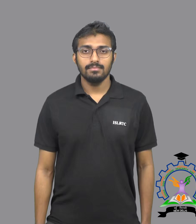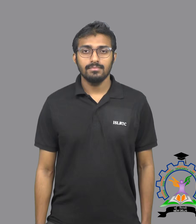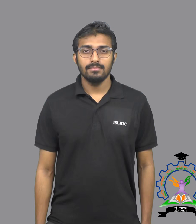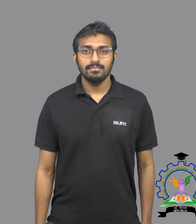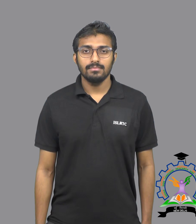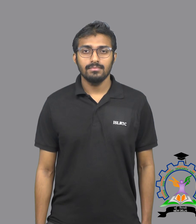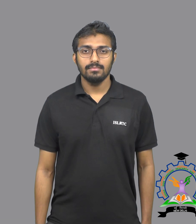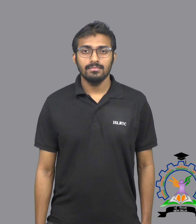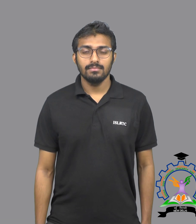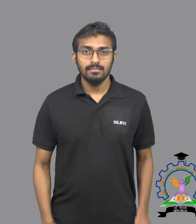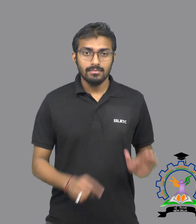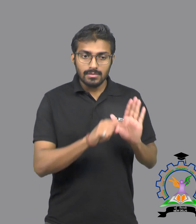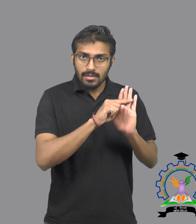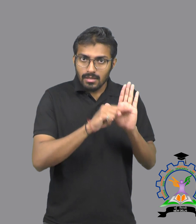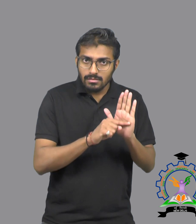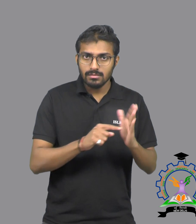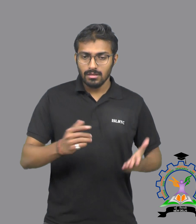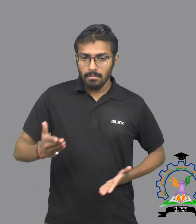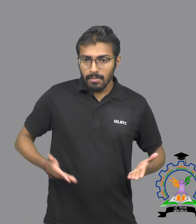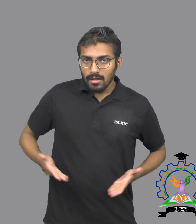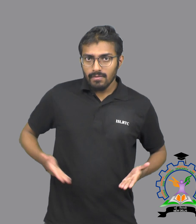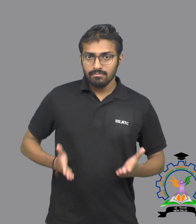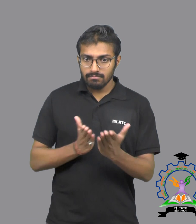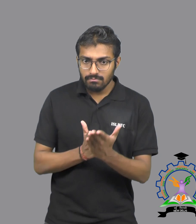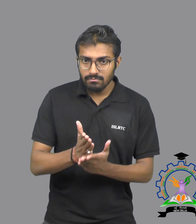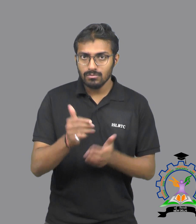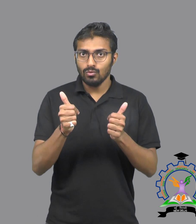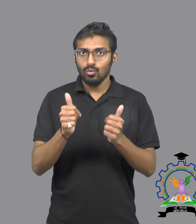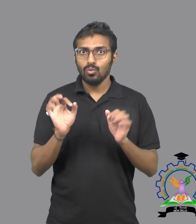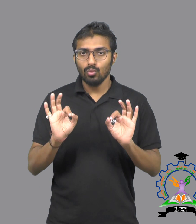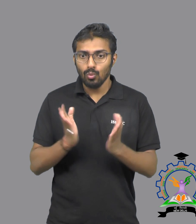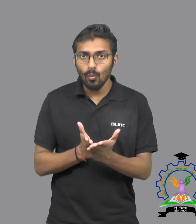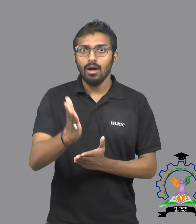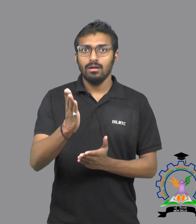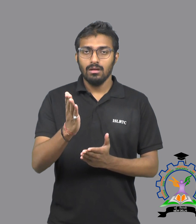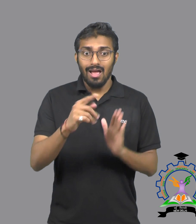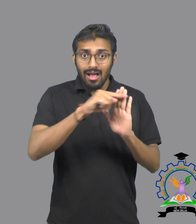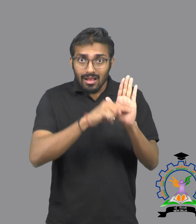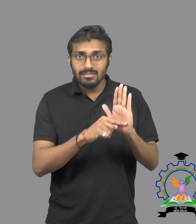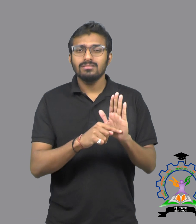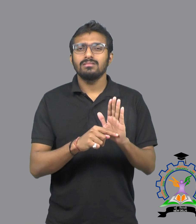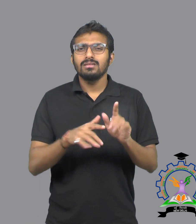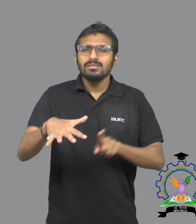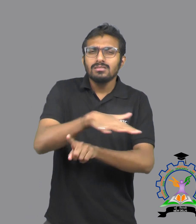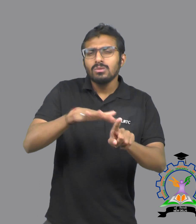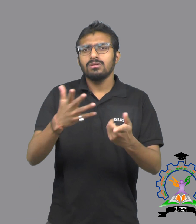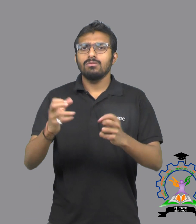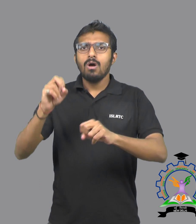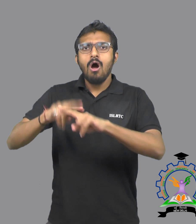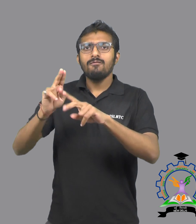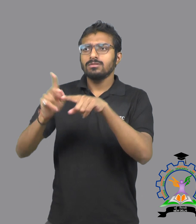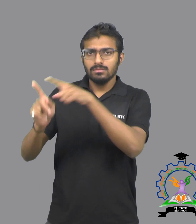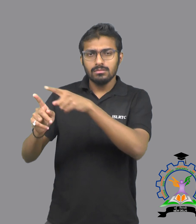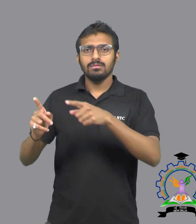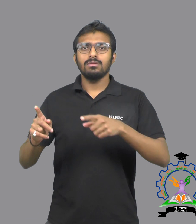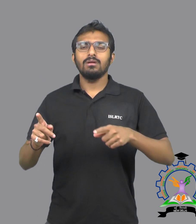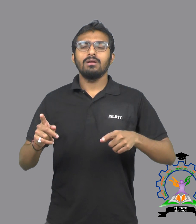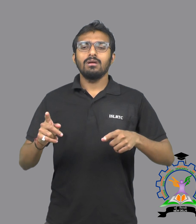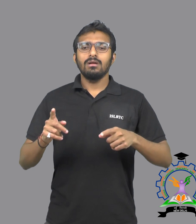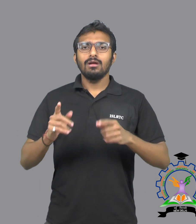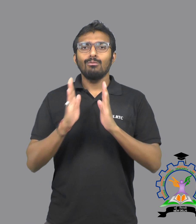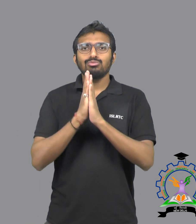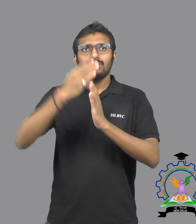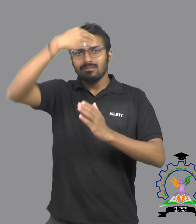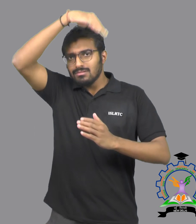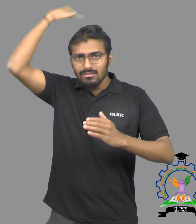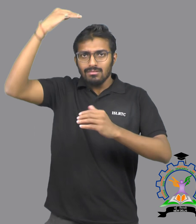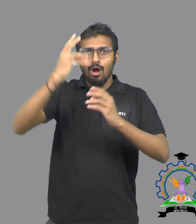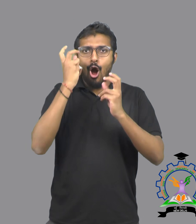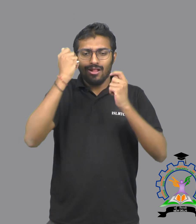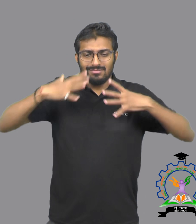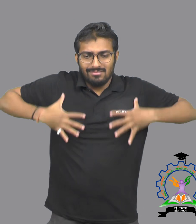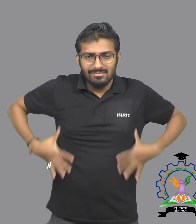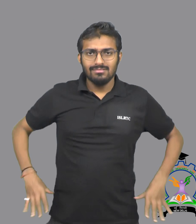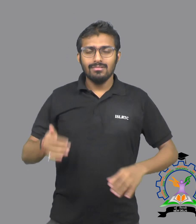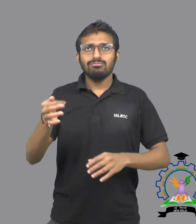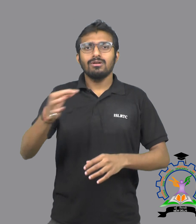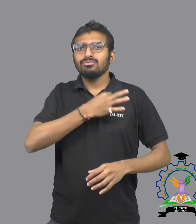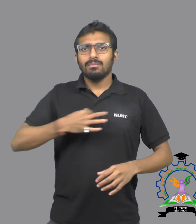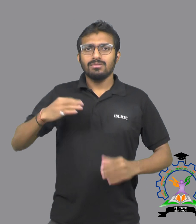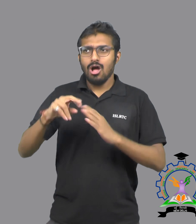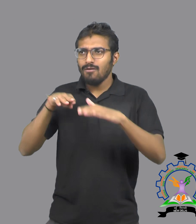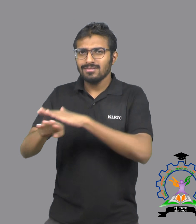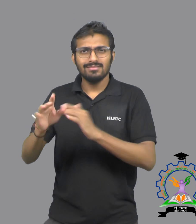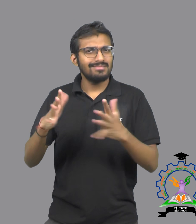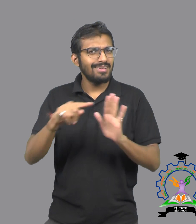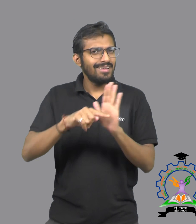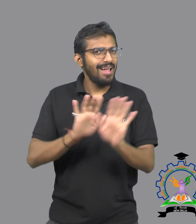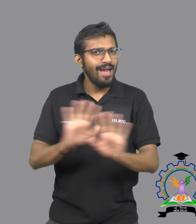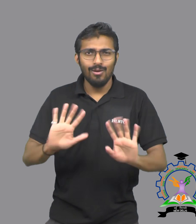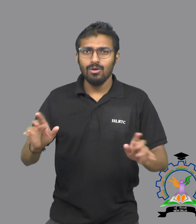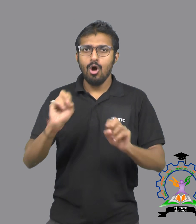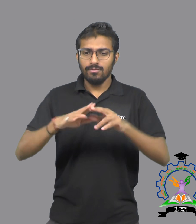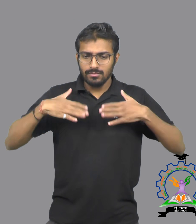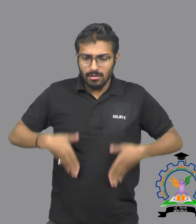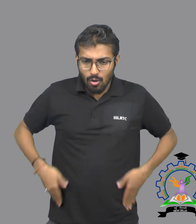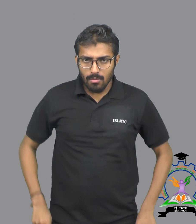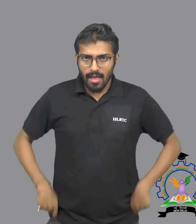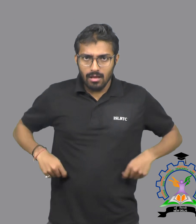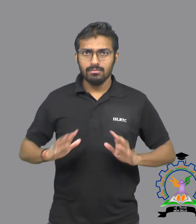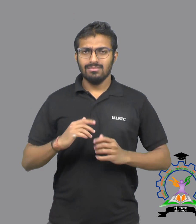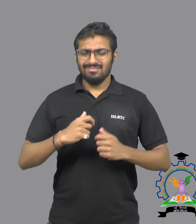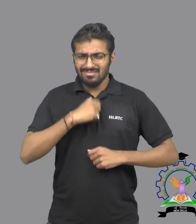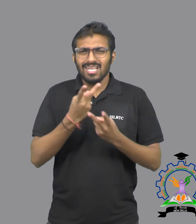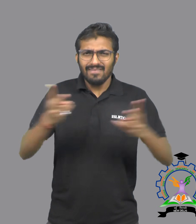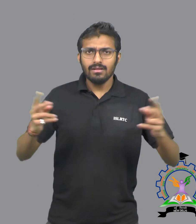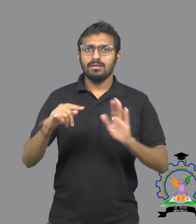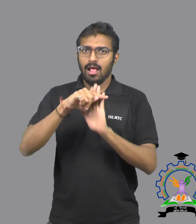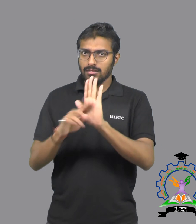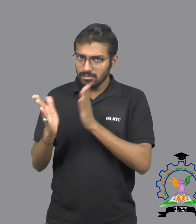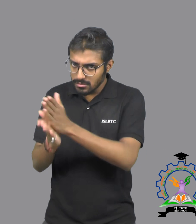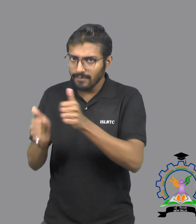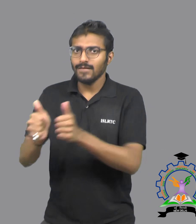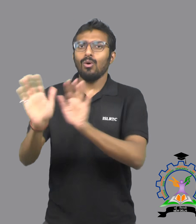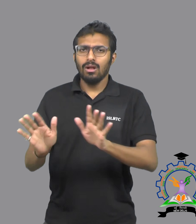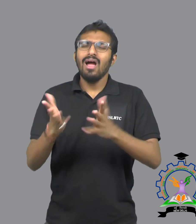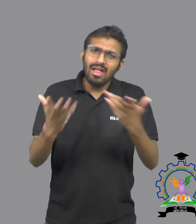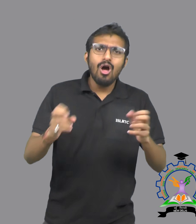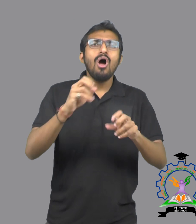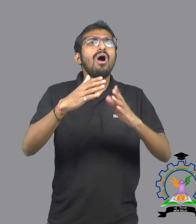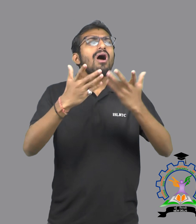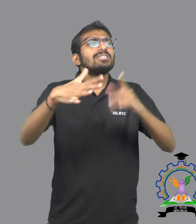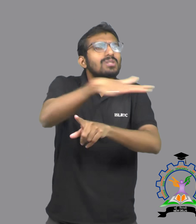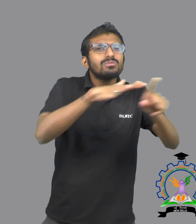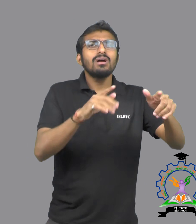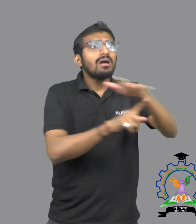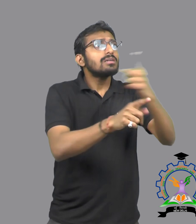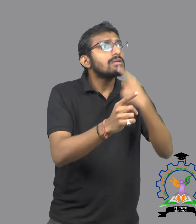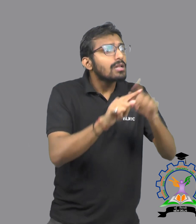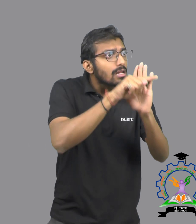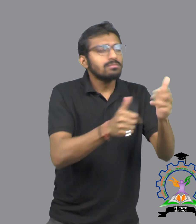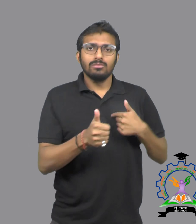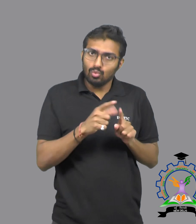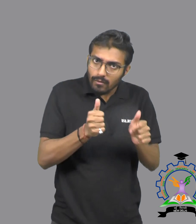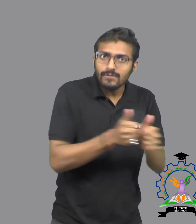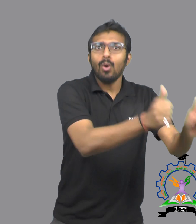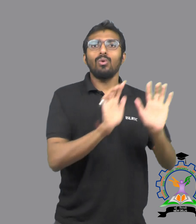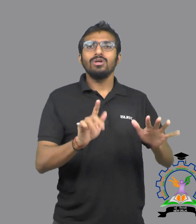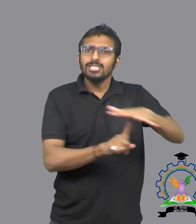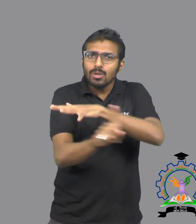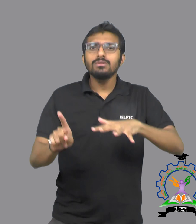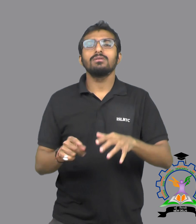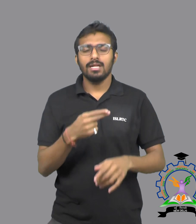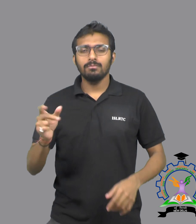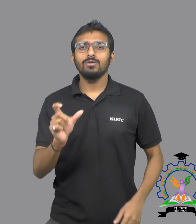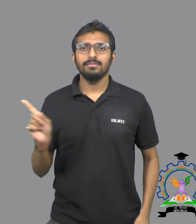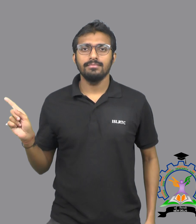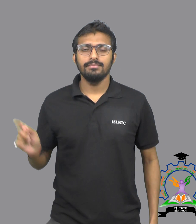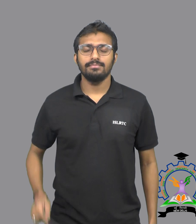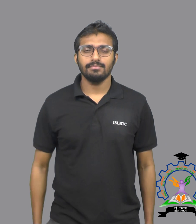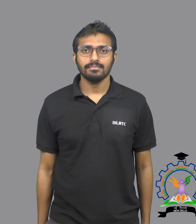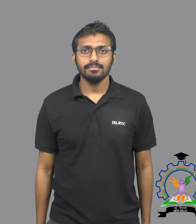Code of Conduct